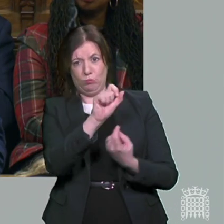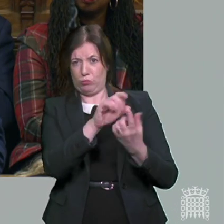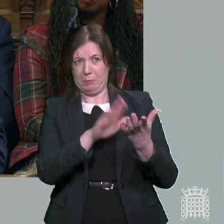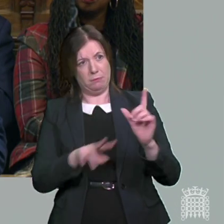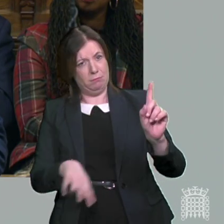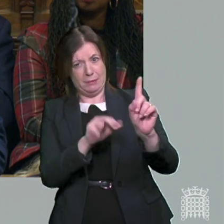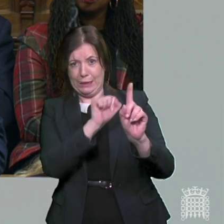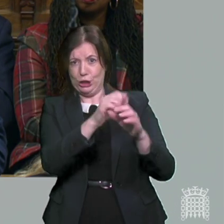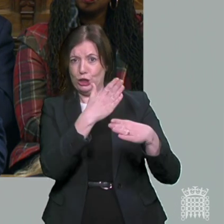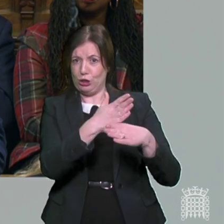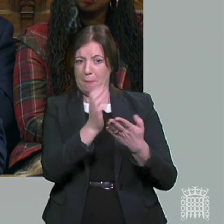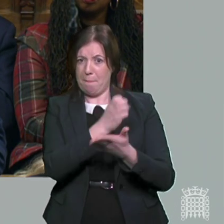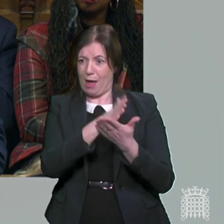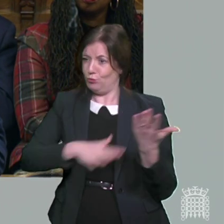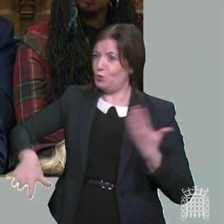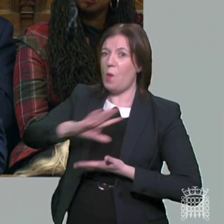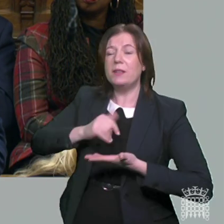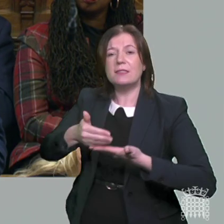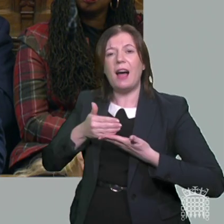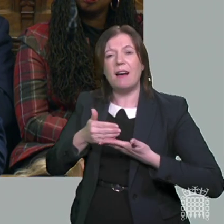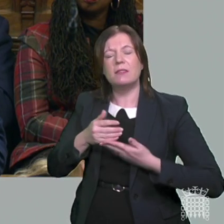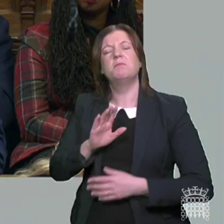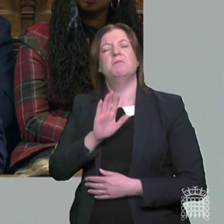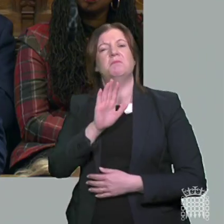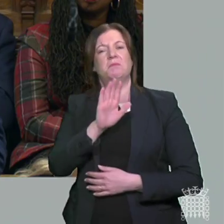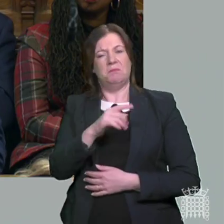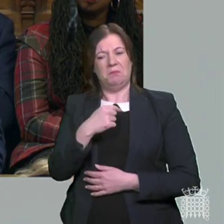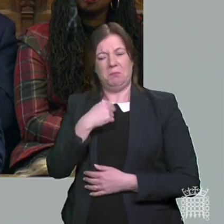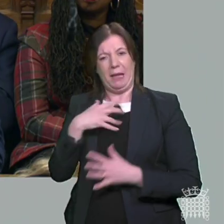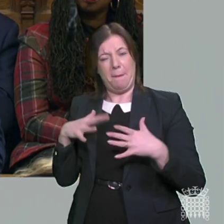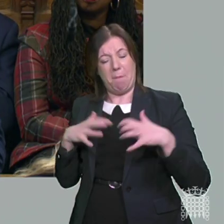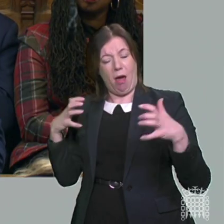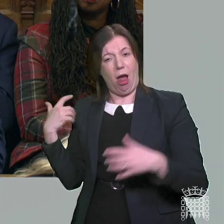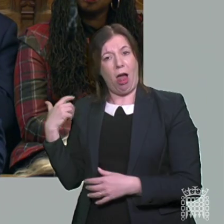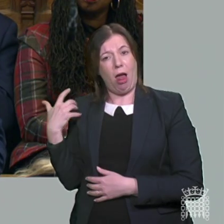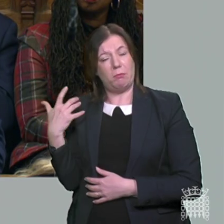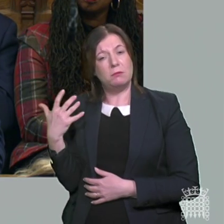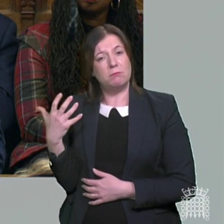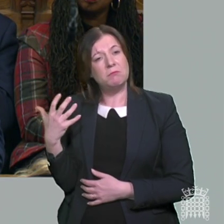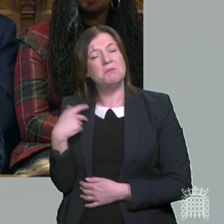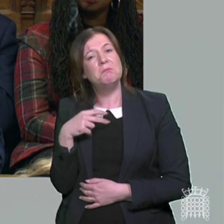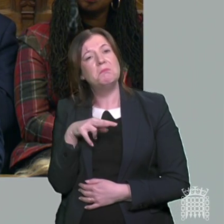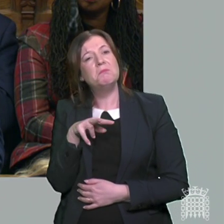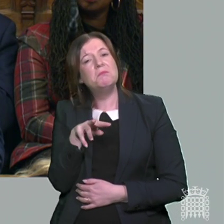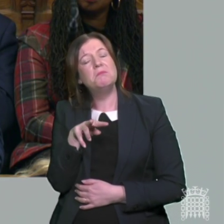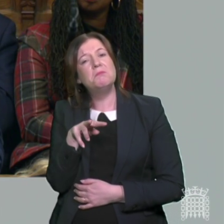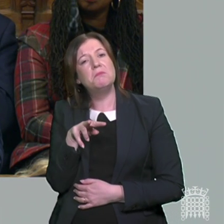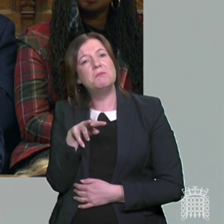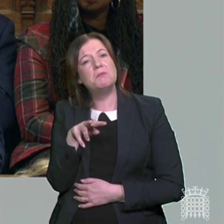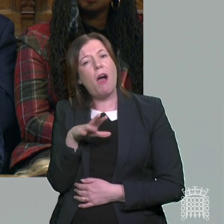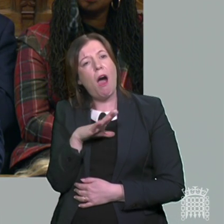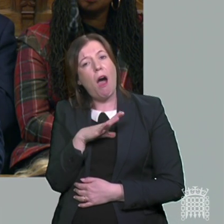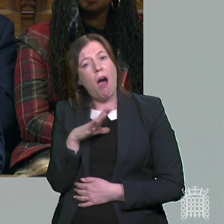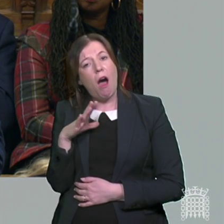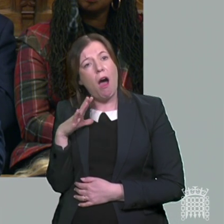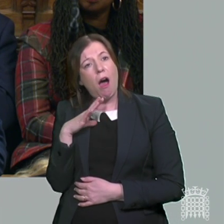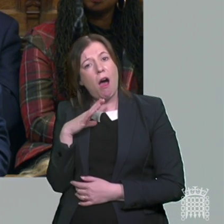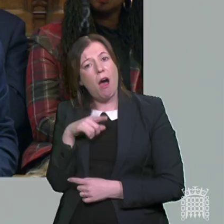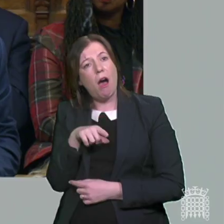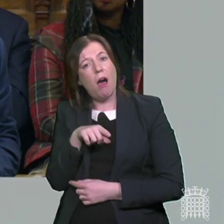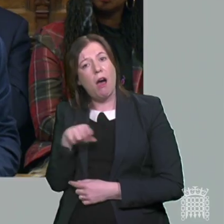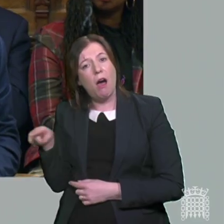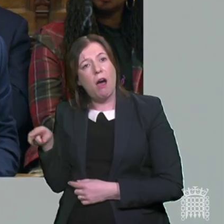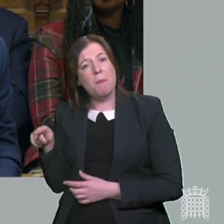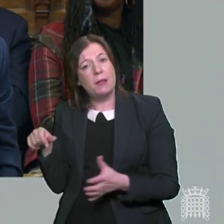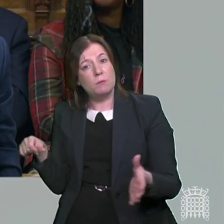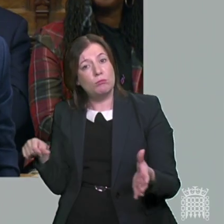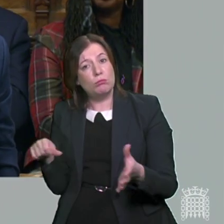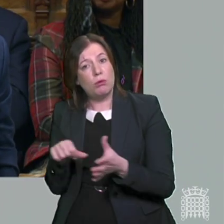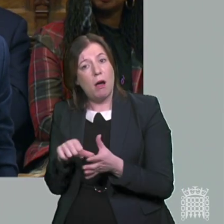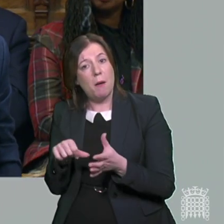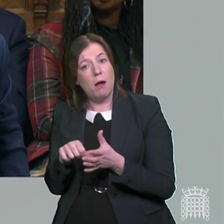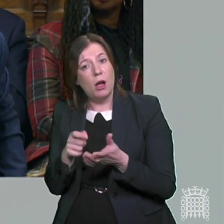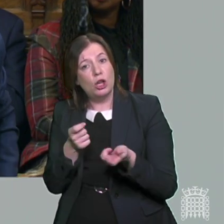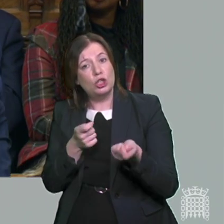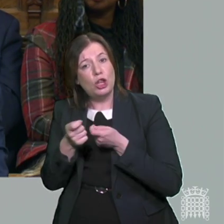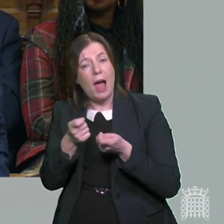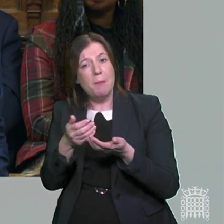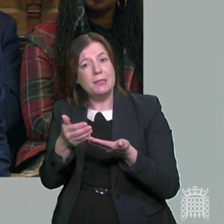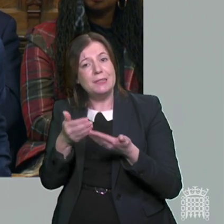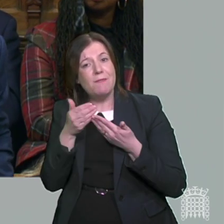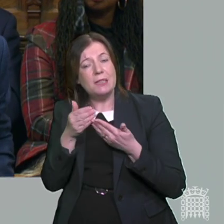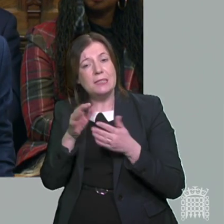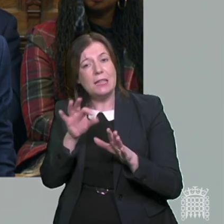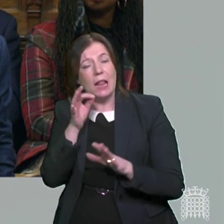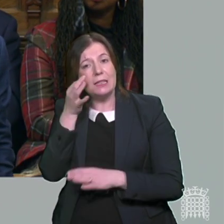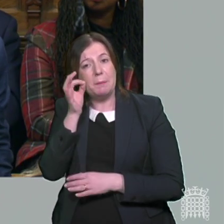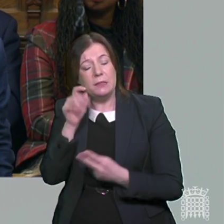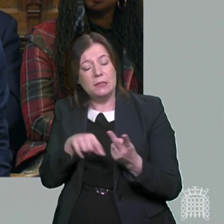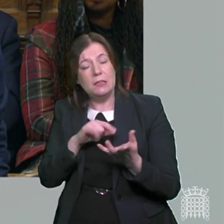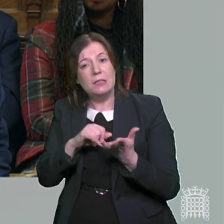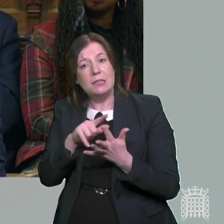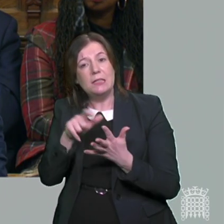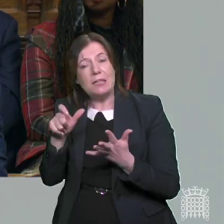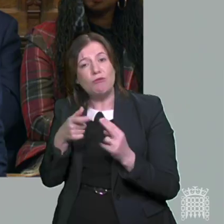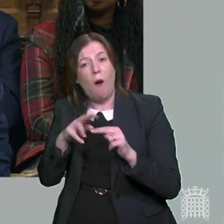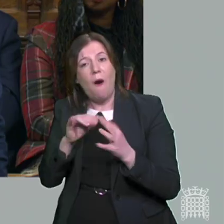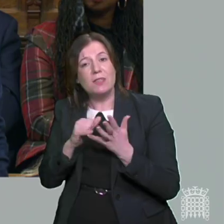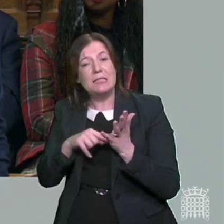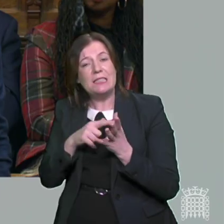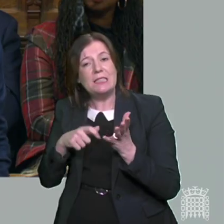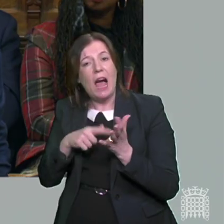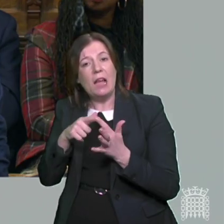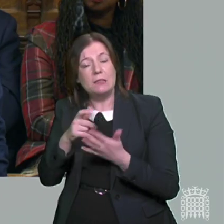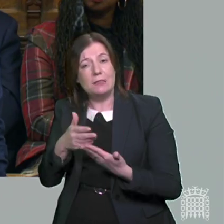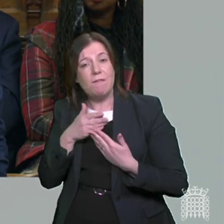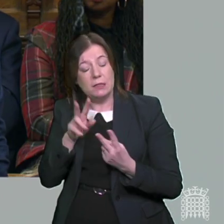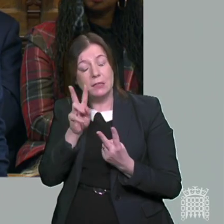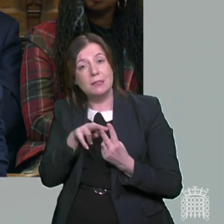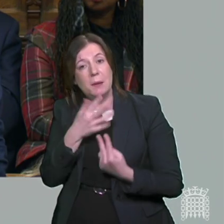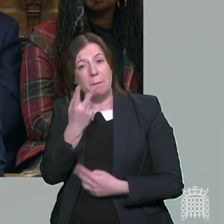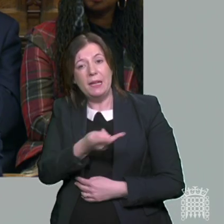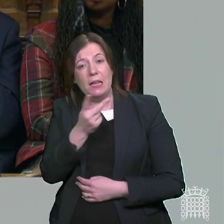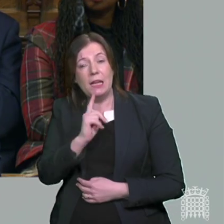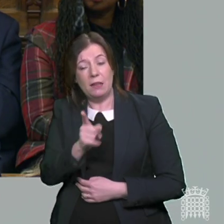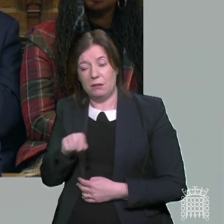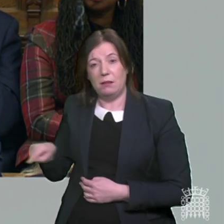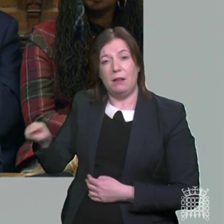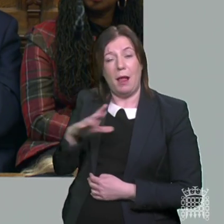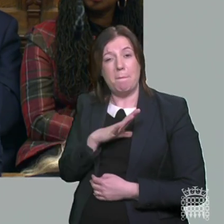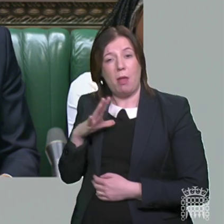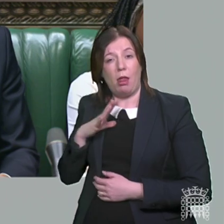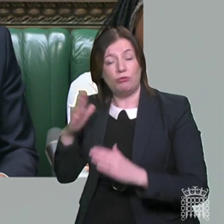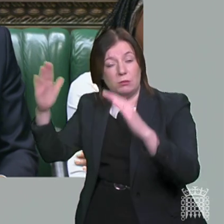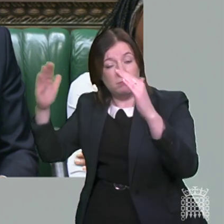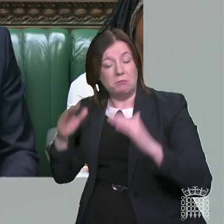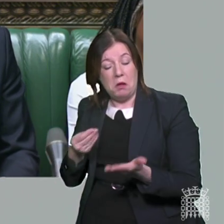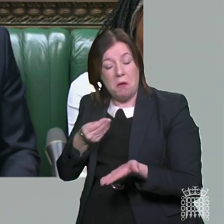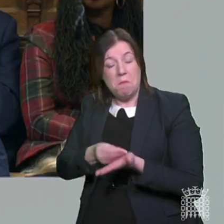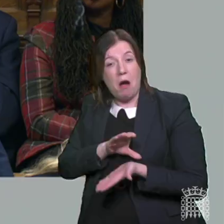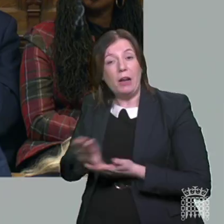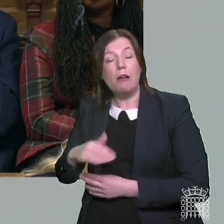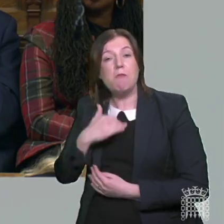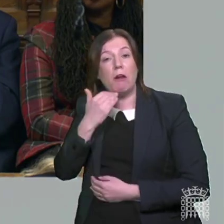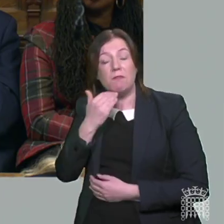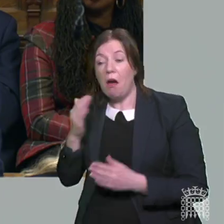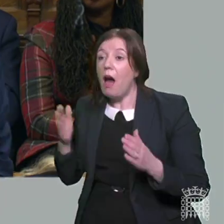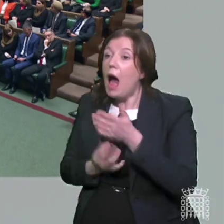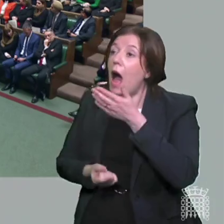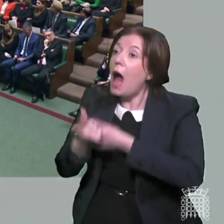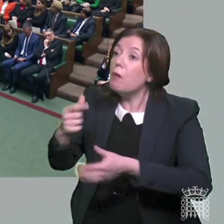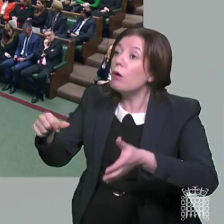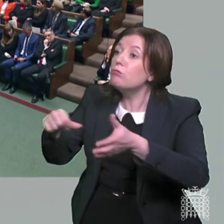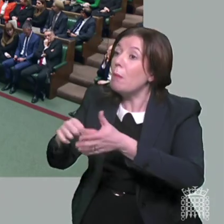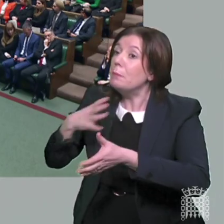Is he aware that in all the years I have been in Parliament, I have never heard of a situation where our Army and armed forces are so run down that the Chairman of the Defence Committee and the Secretary of State for Defence both say that our armed forces have been hollowed out and are unfit to put a division into active service?